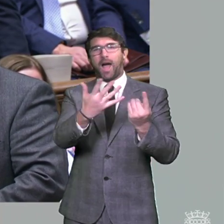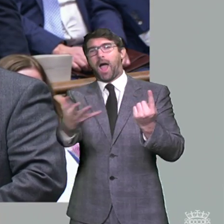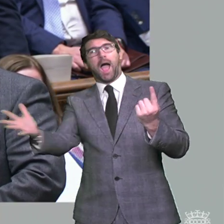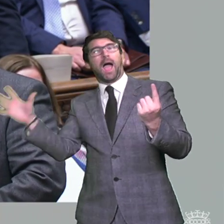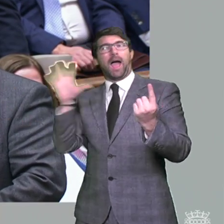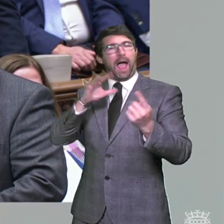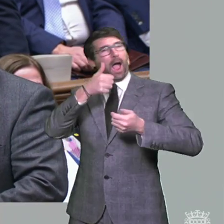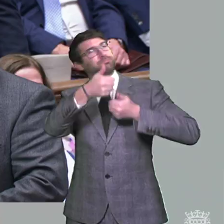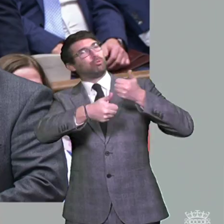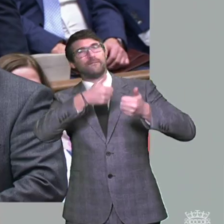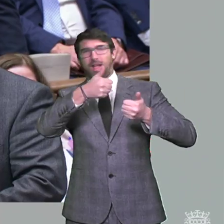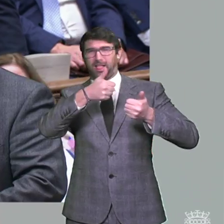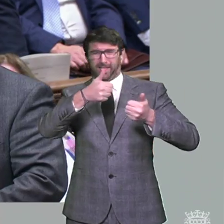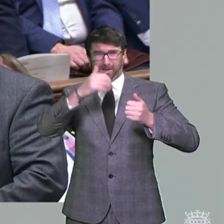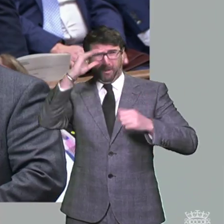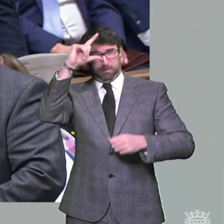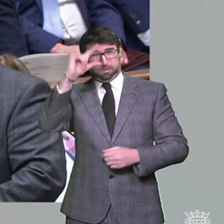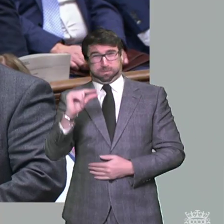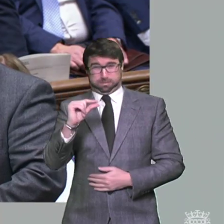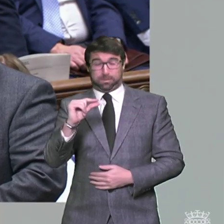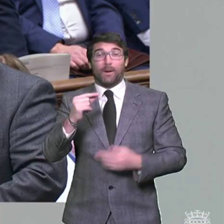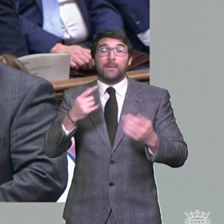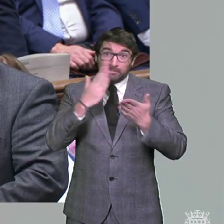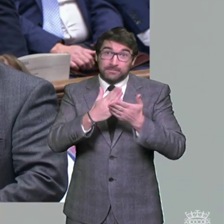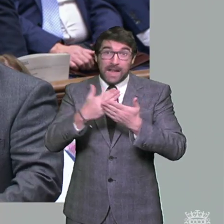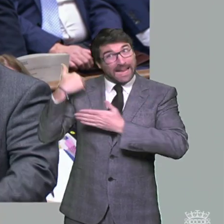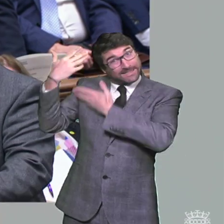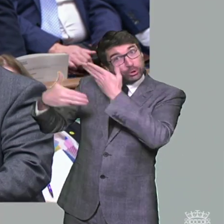She has the worst polling result for any Prime Minister in history.